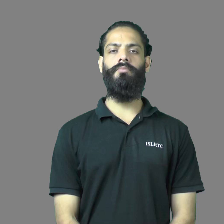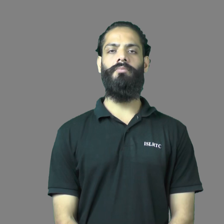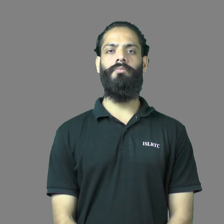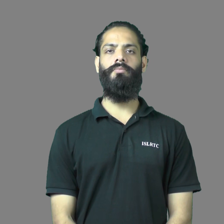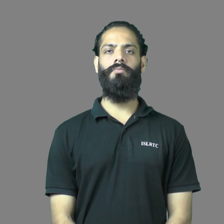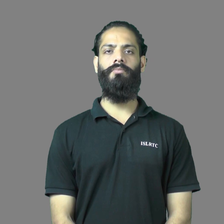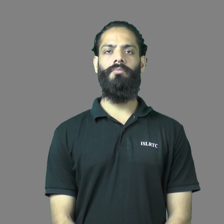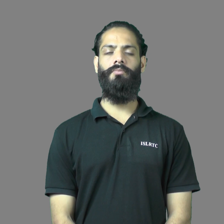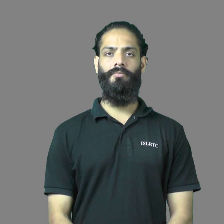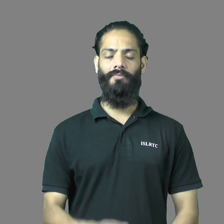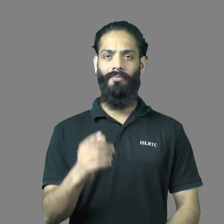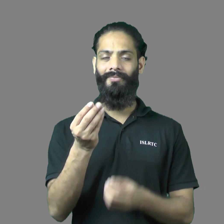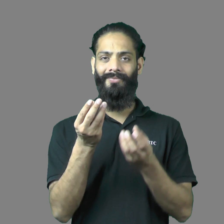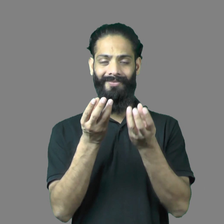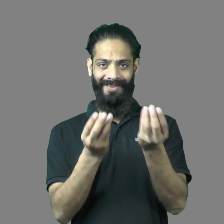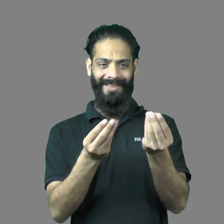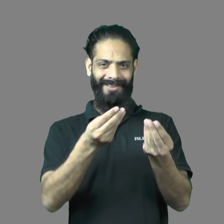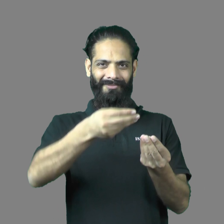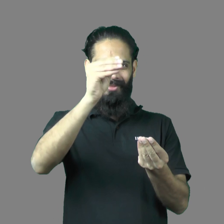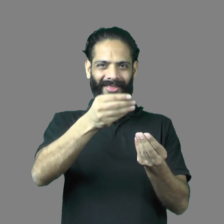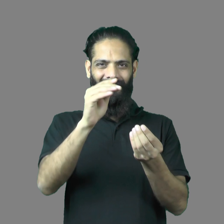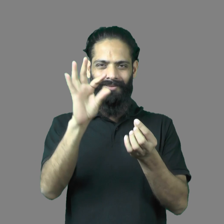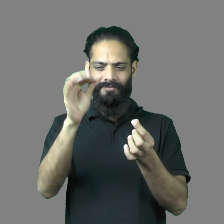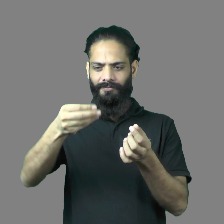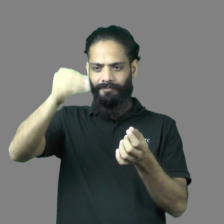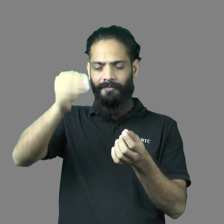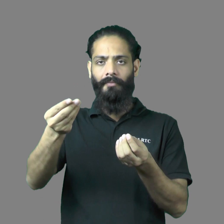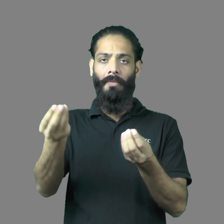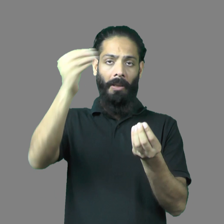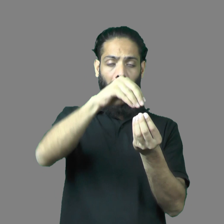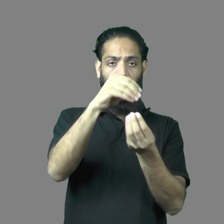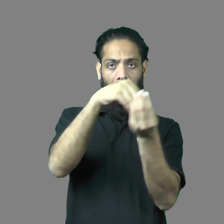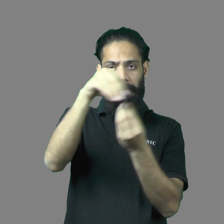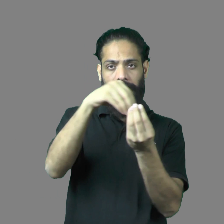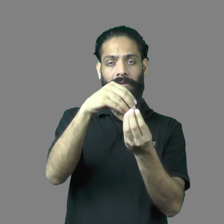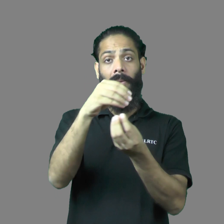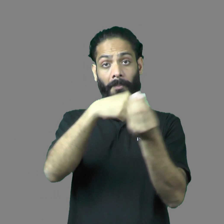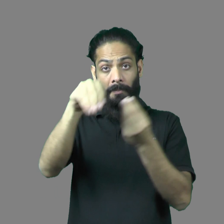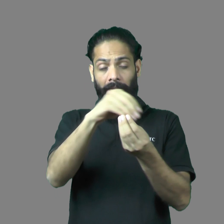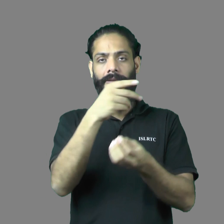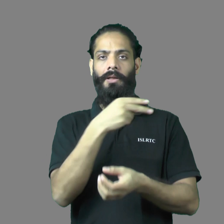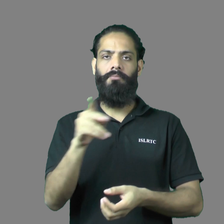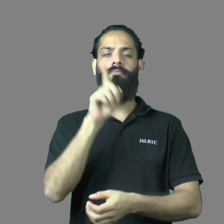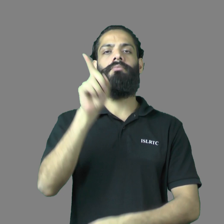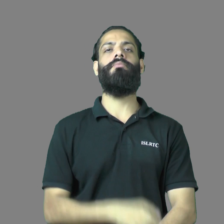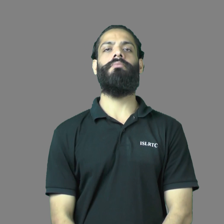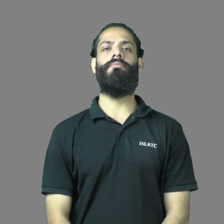Dilution